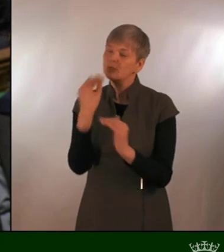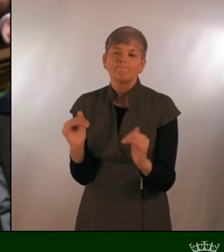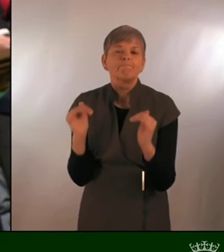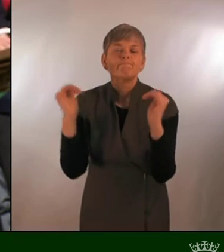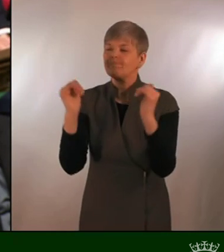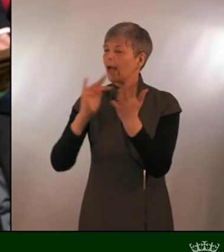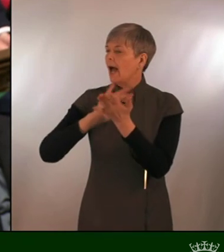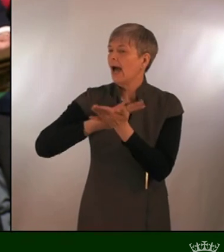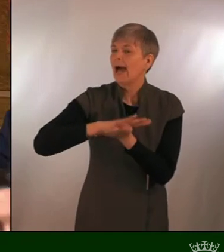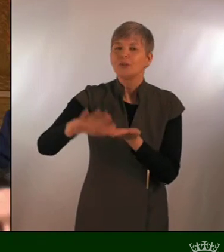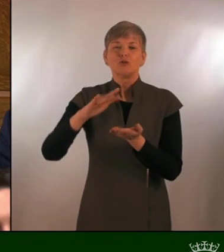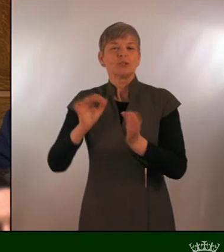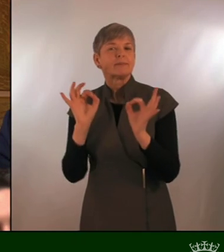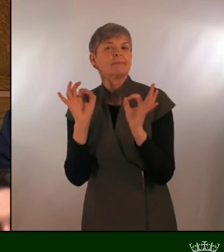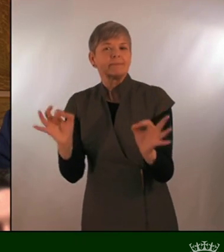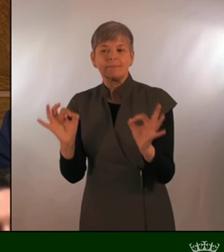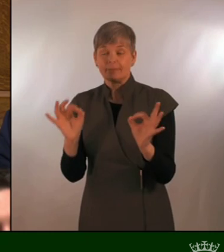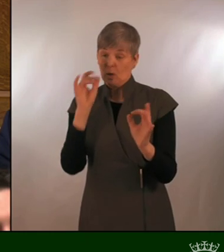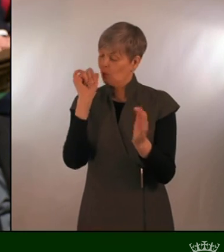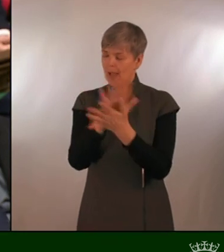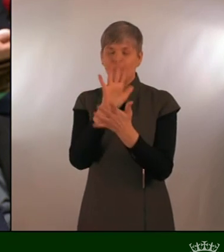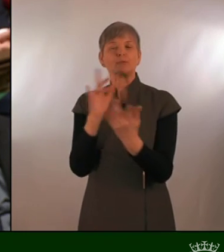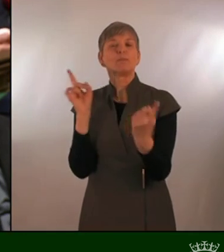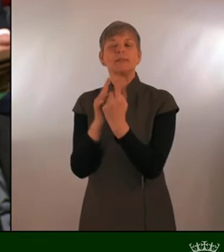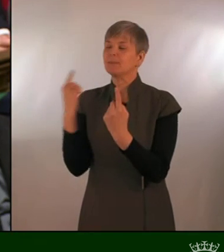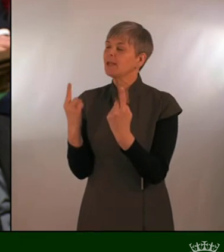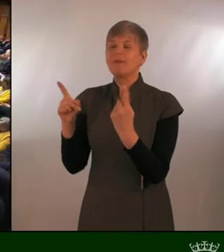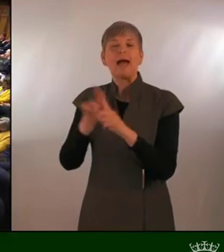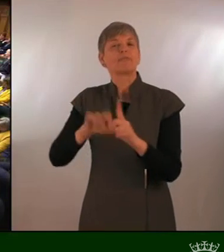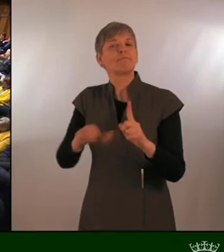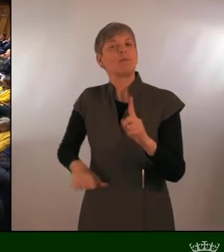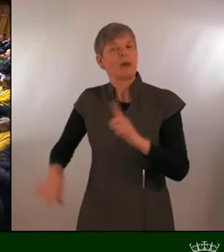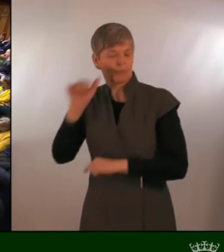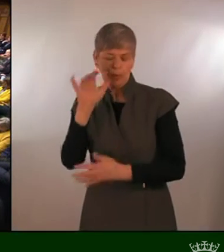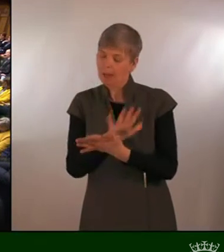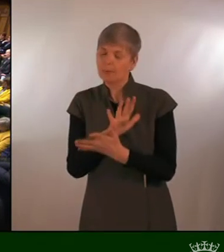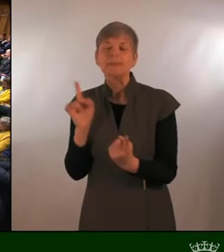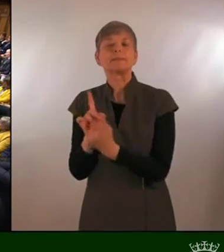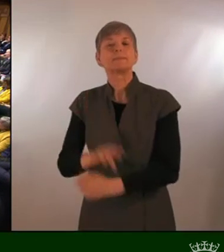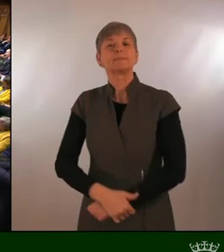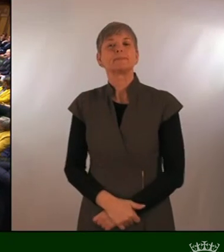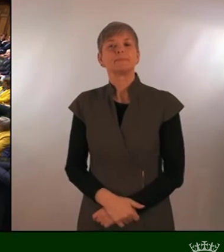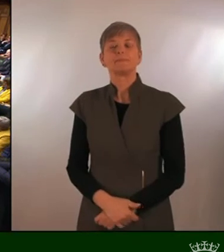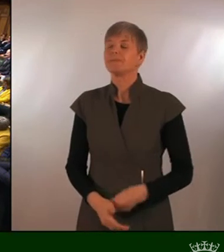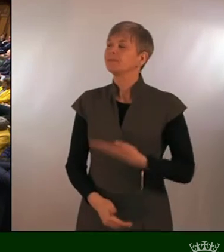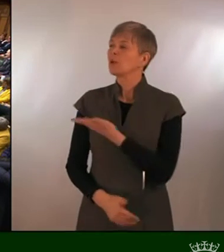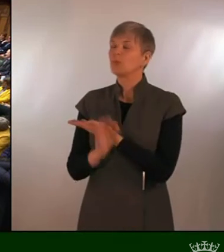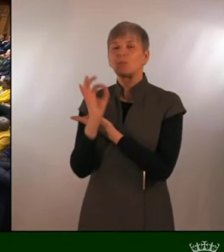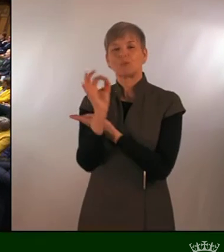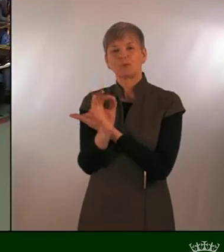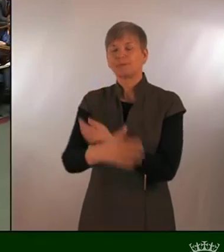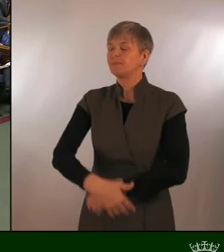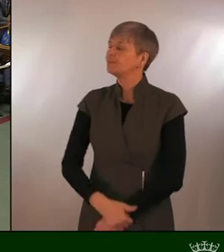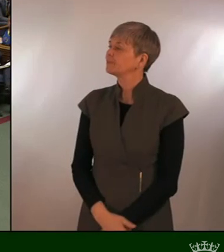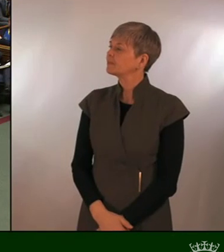I am only too happy to meet him and his fellow farmers to discuss the opportunities ahead.